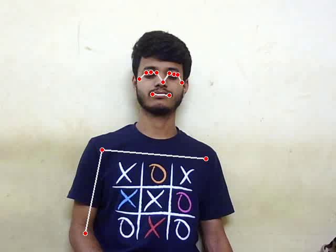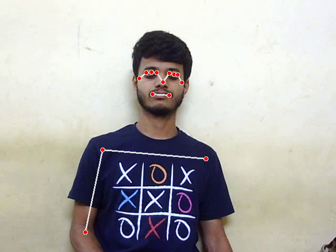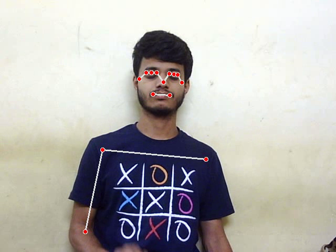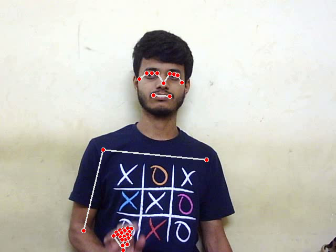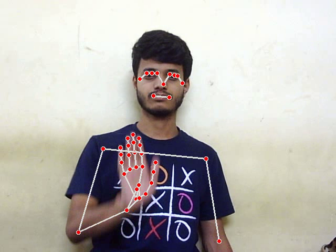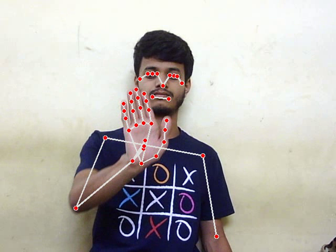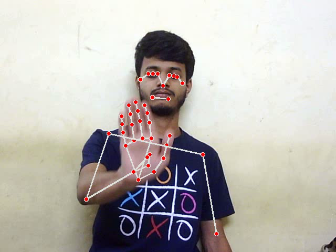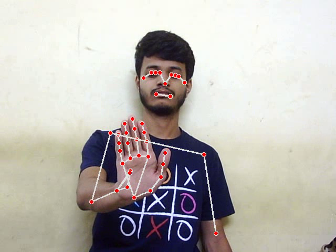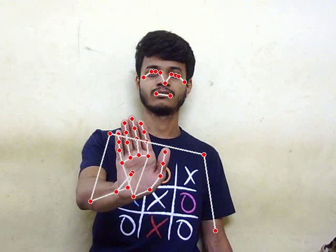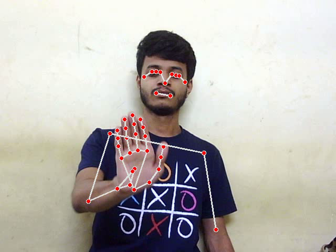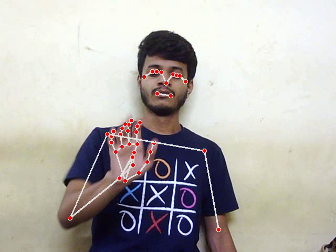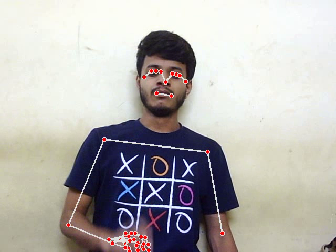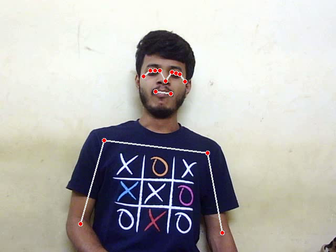your